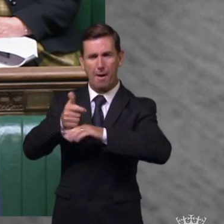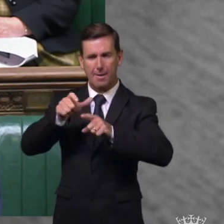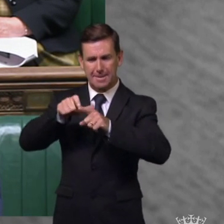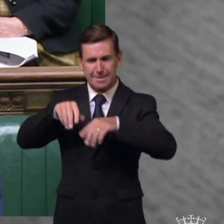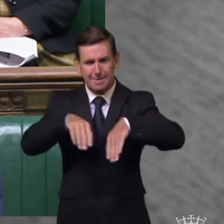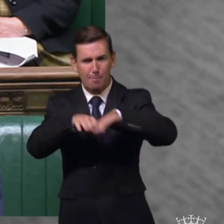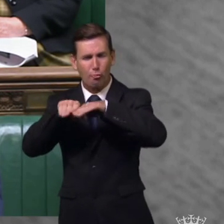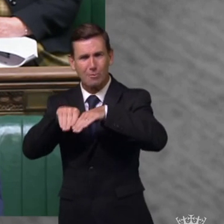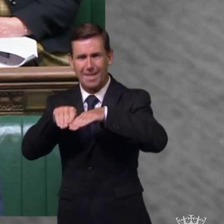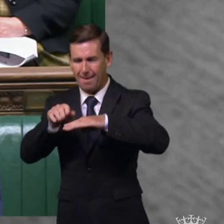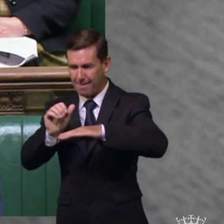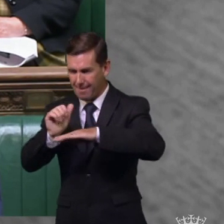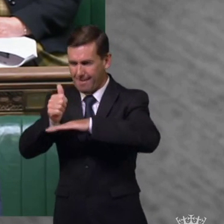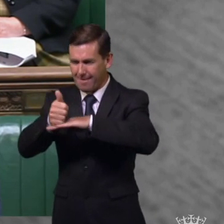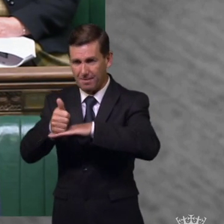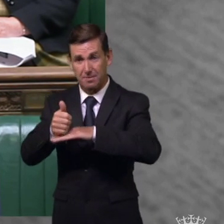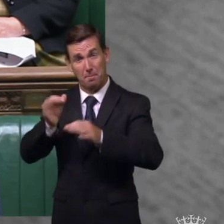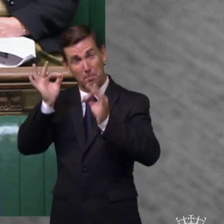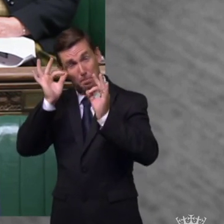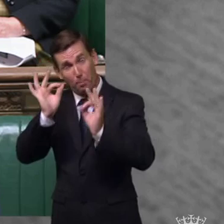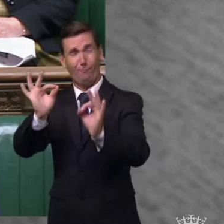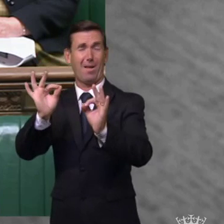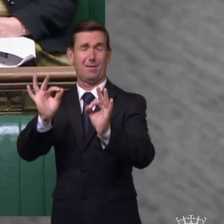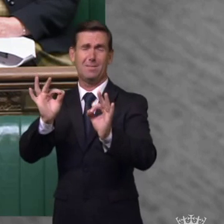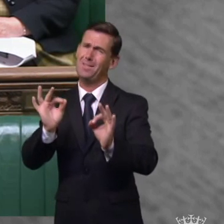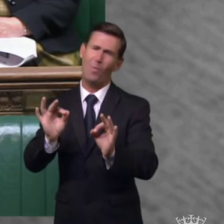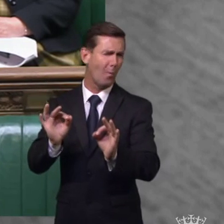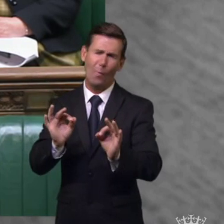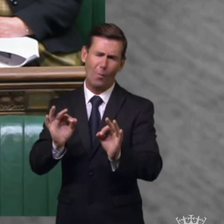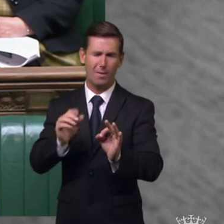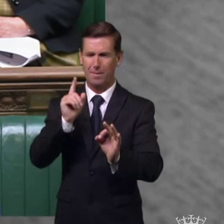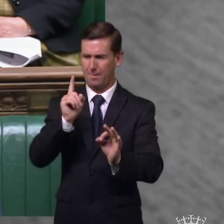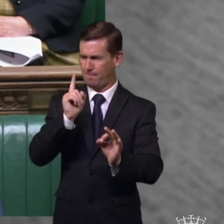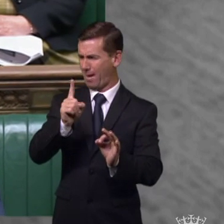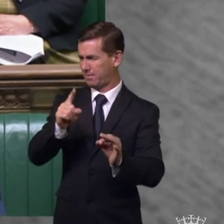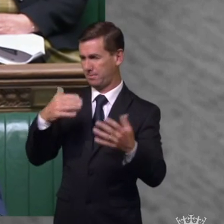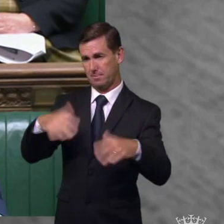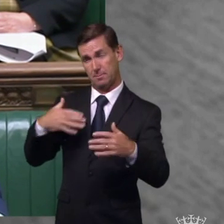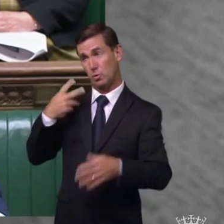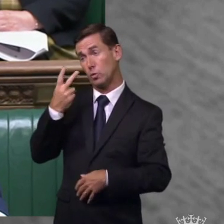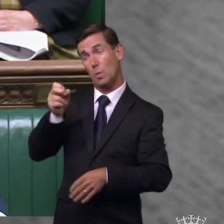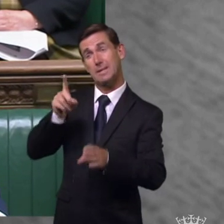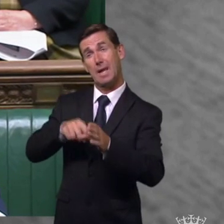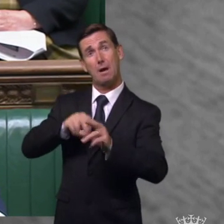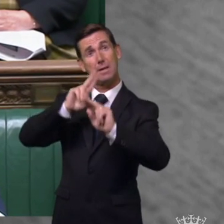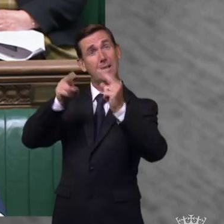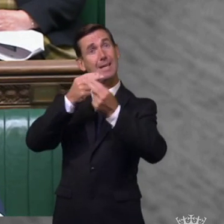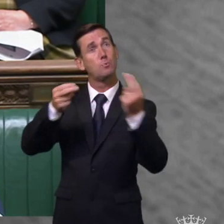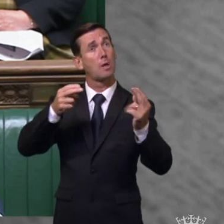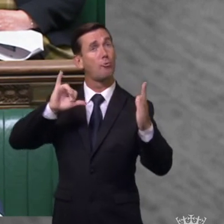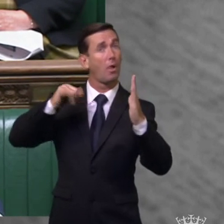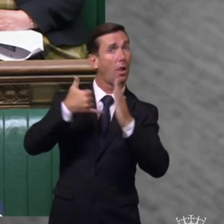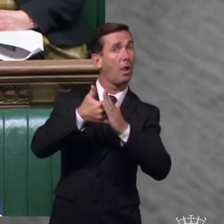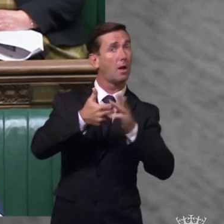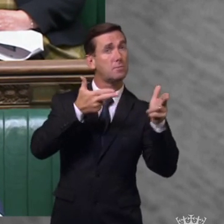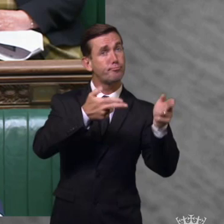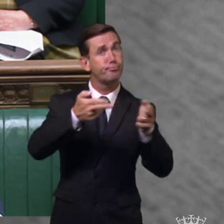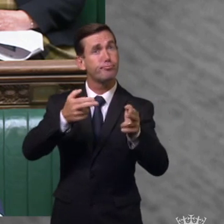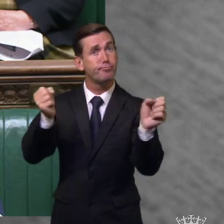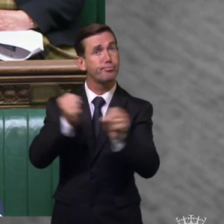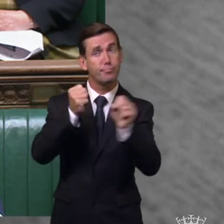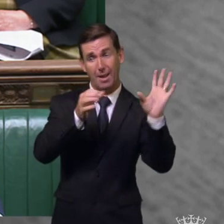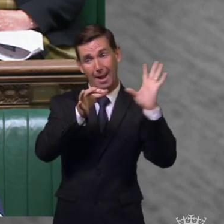It was by no means perfect, but no international terrorist attacks have been mounted from Afghanistan in that period.